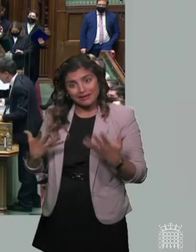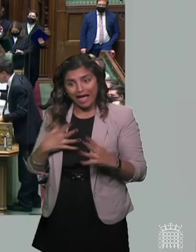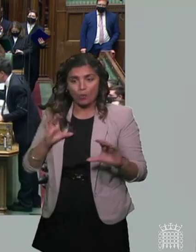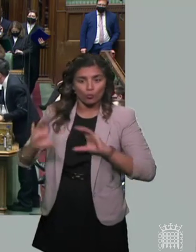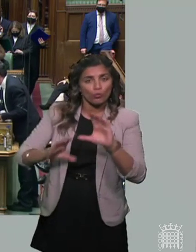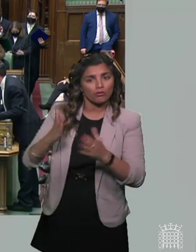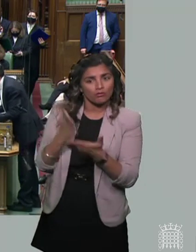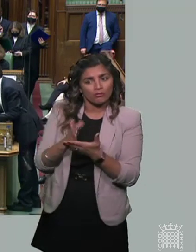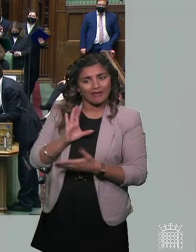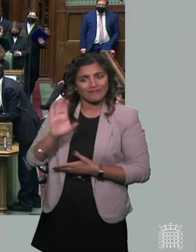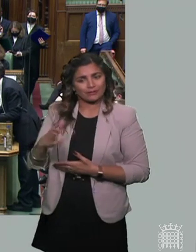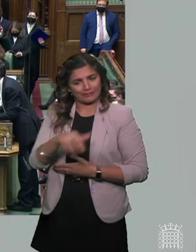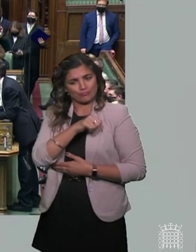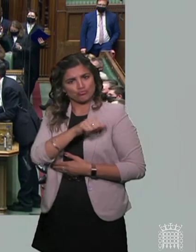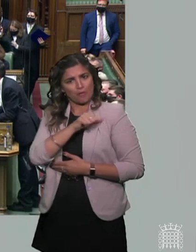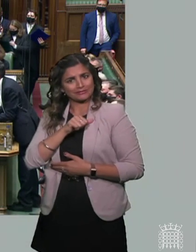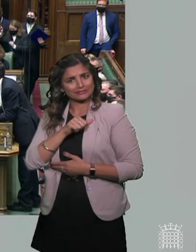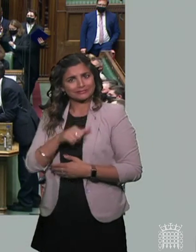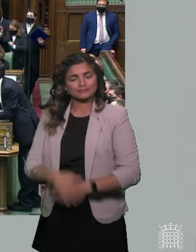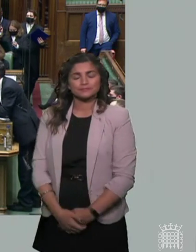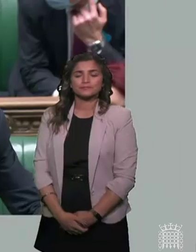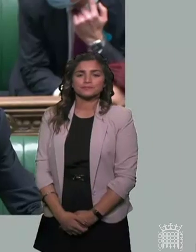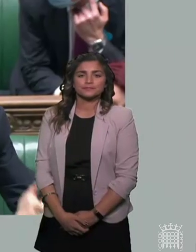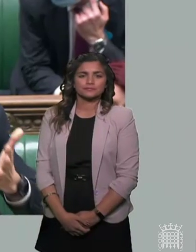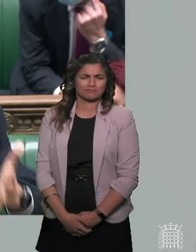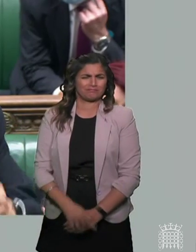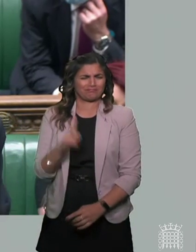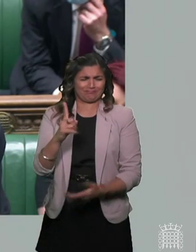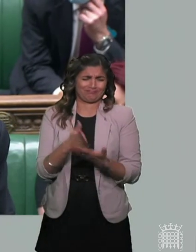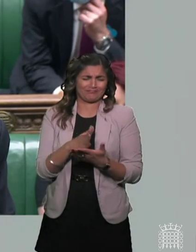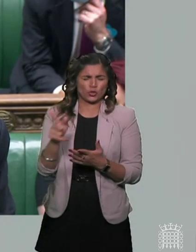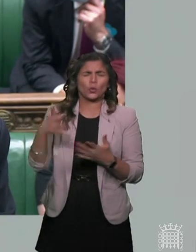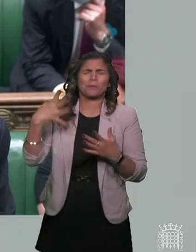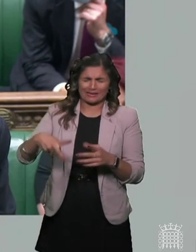It is one thing for the Prime Minister not to know what is in the Paris agreement, but another for him not to know what is in his own Budget.